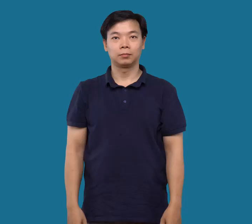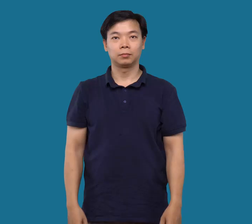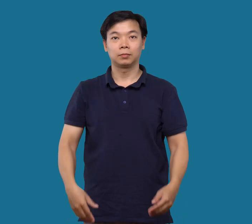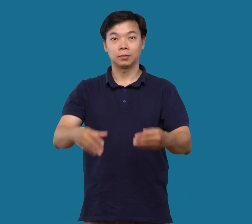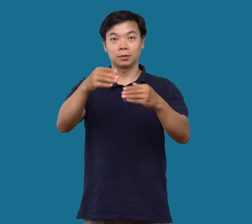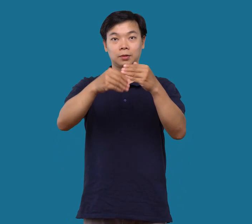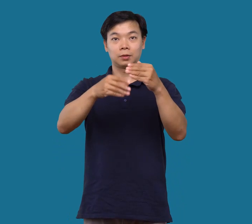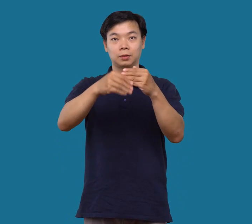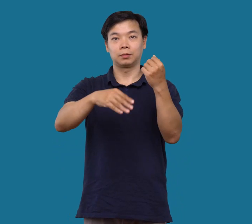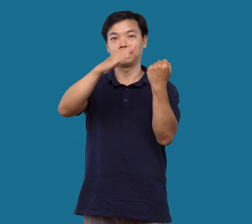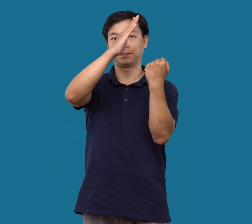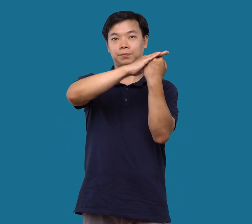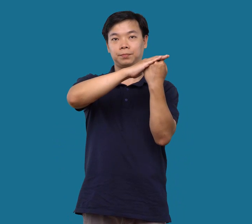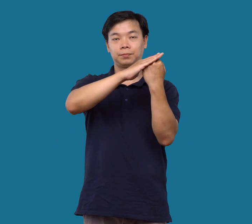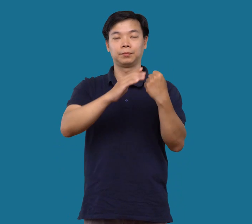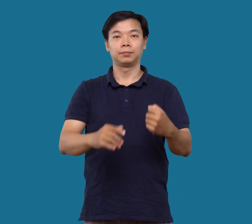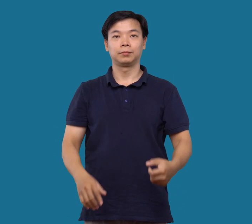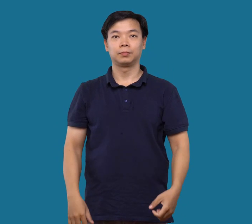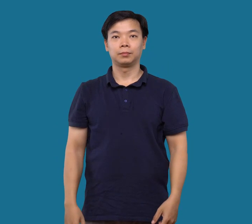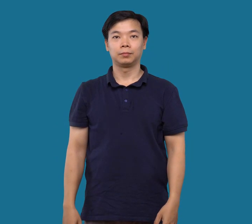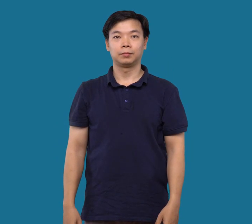Tết Dương